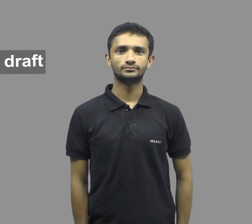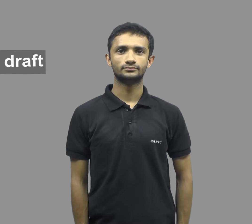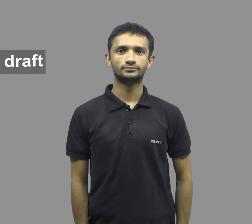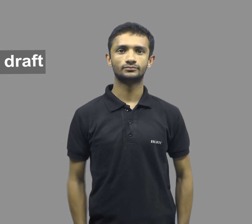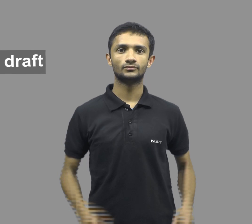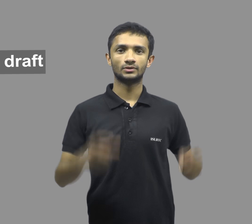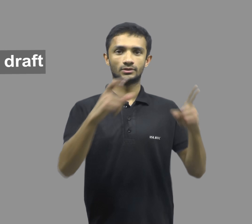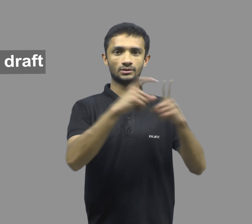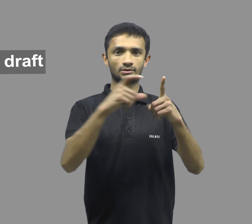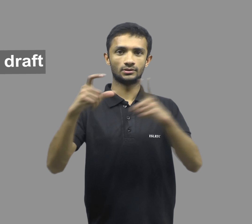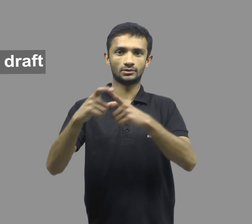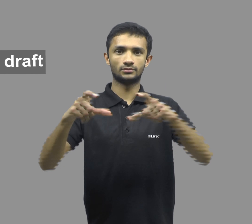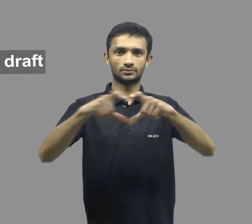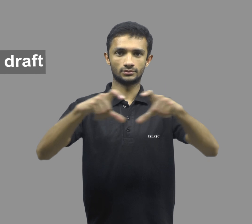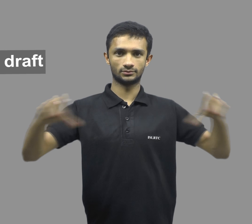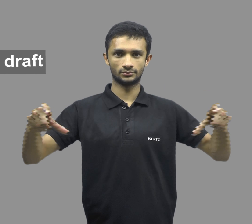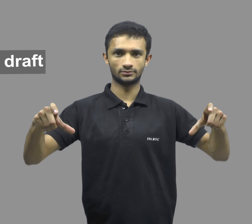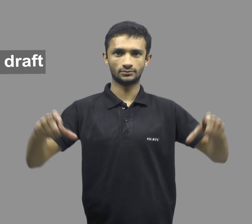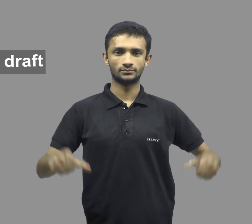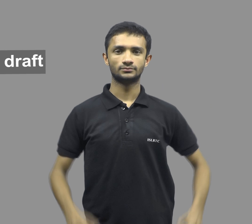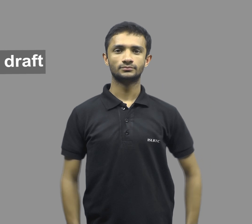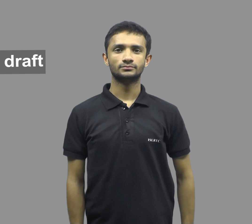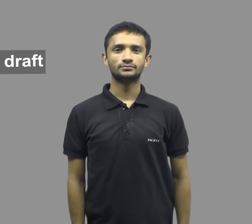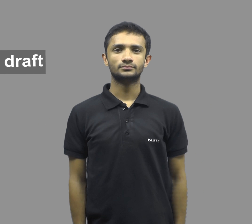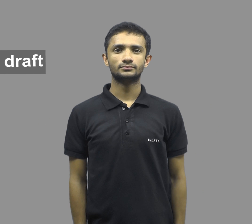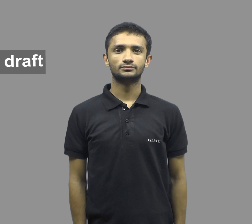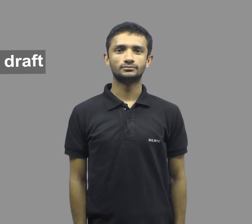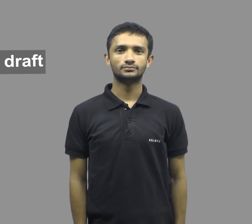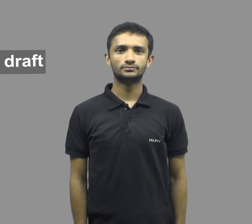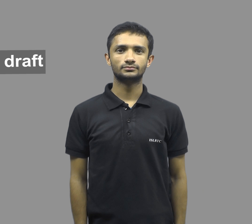Demand Draft